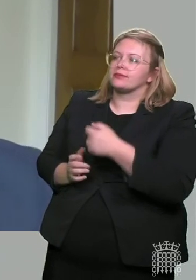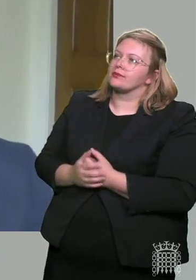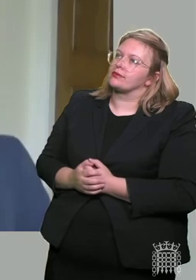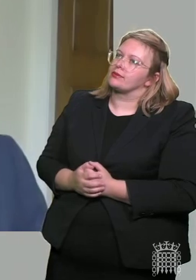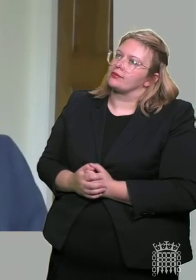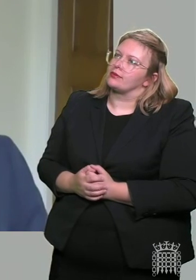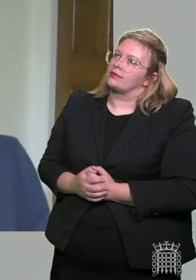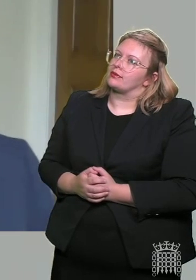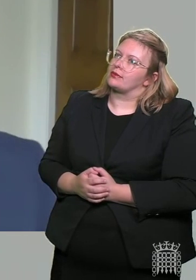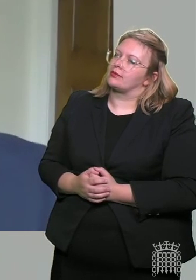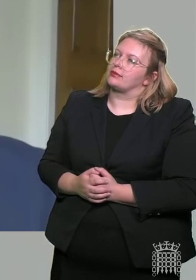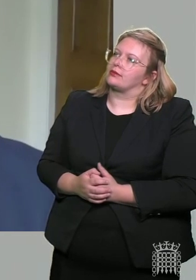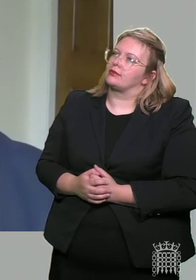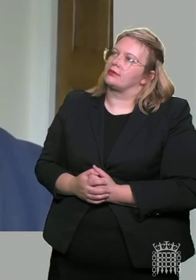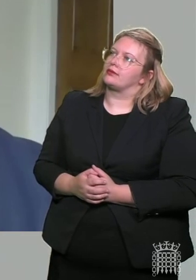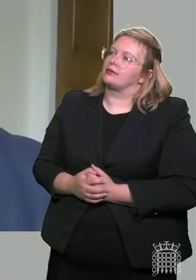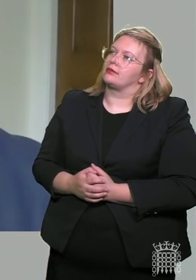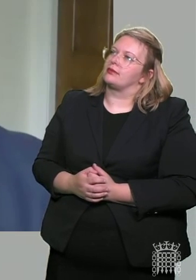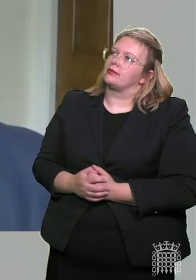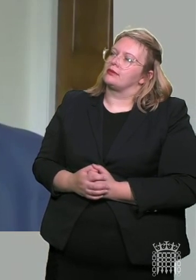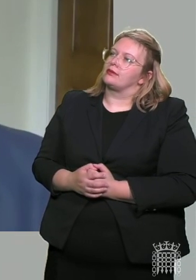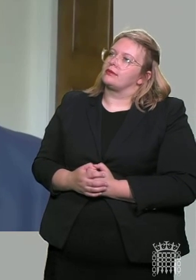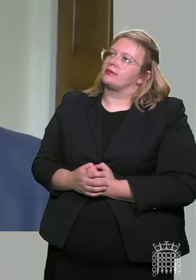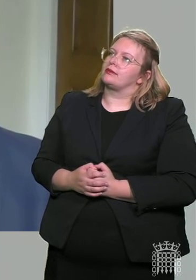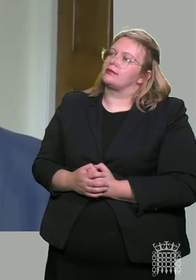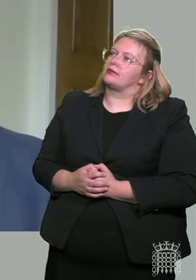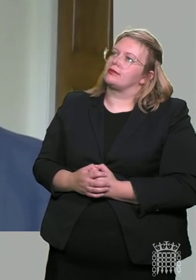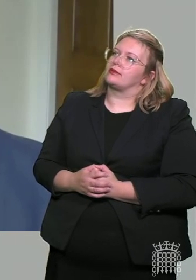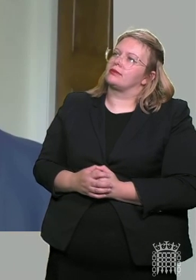The PM just raised the matter of the Welsh general election.